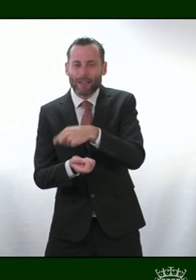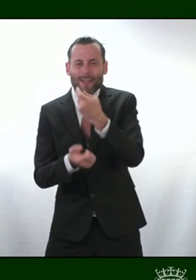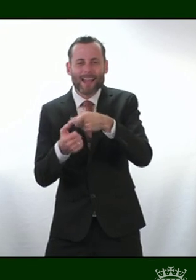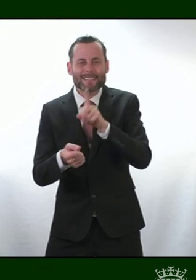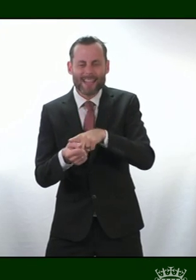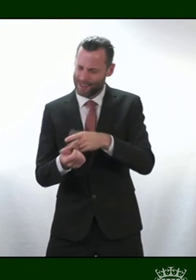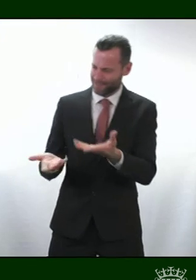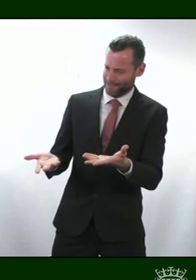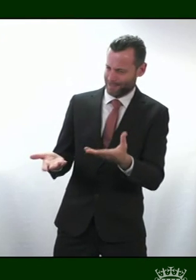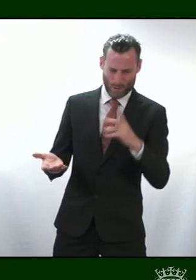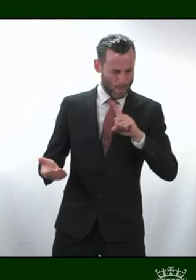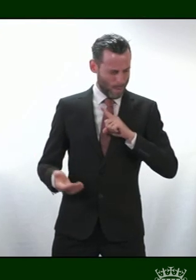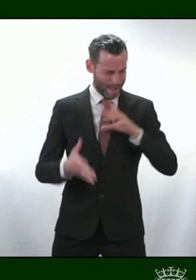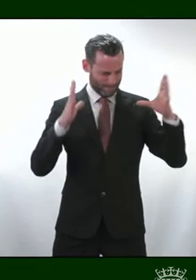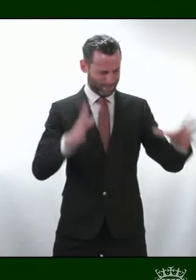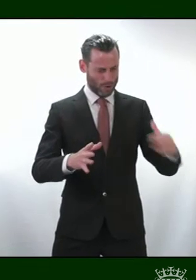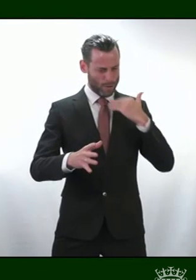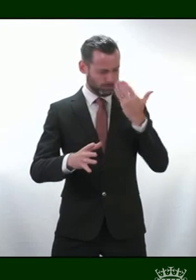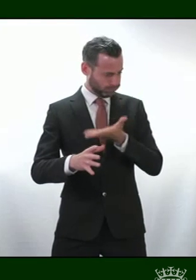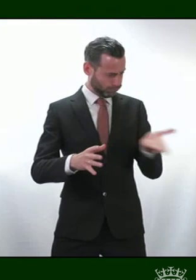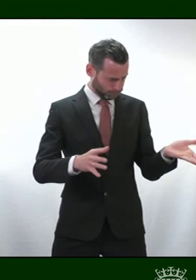How does he explain this?